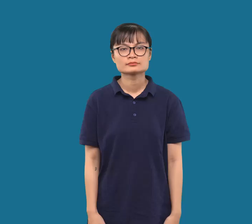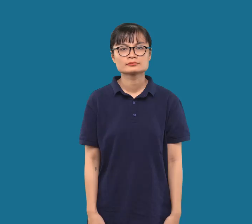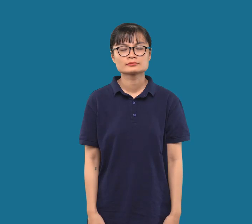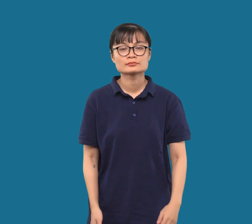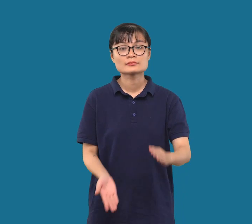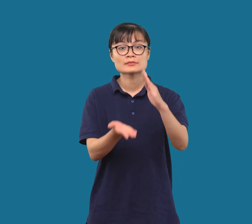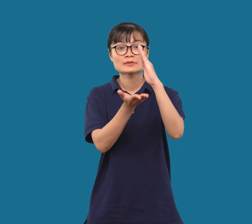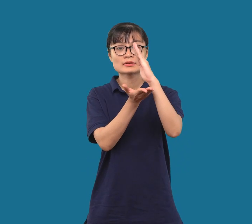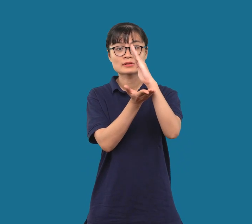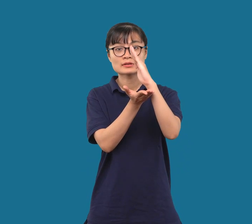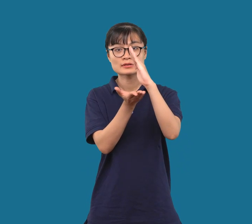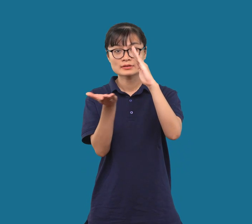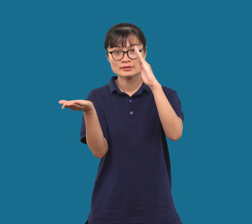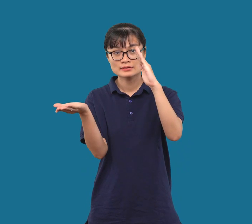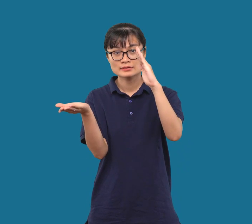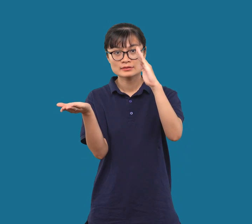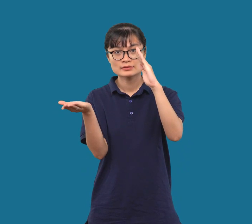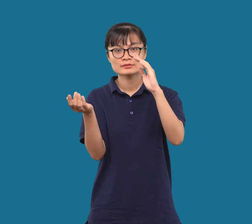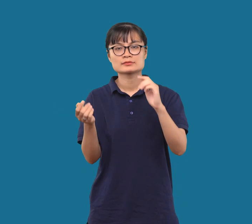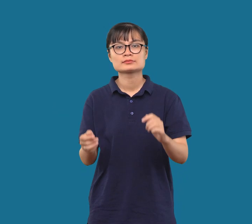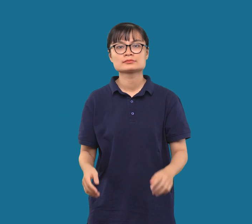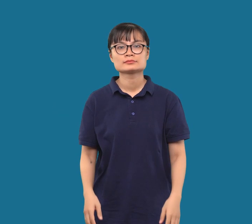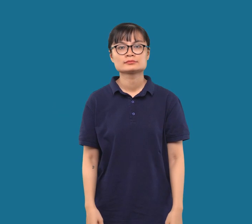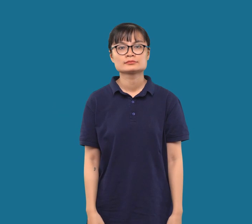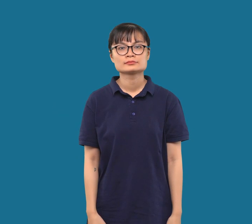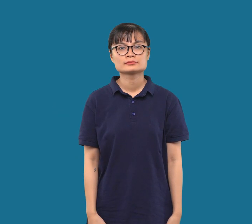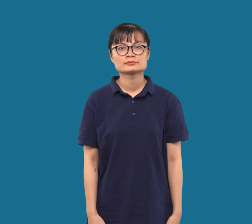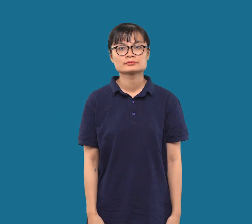trần nhà